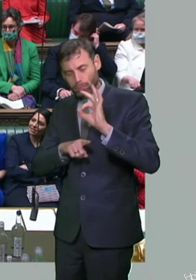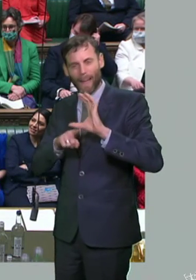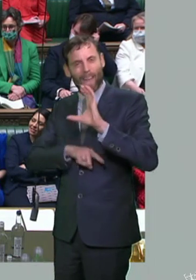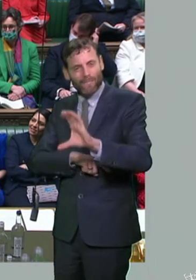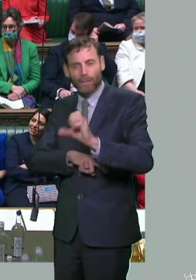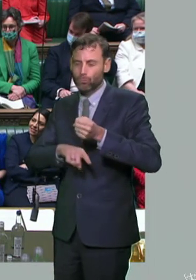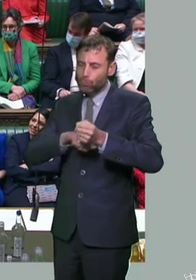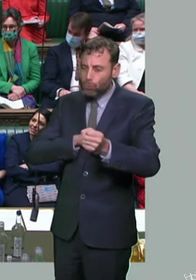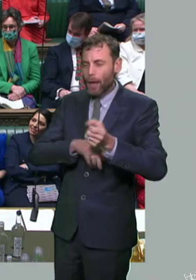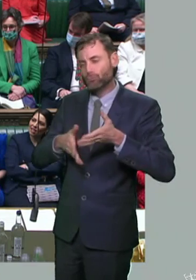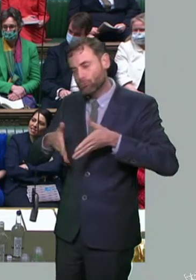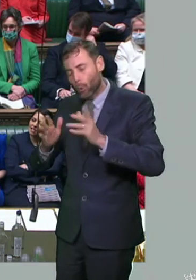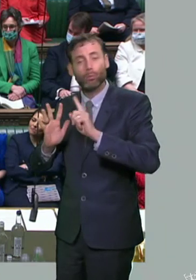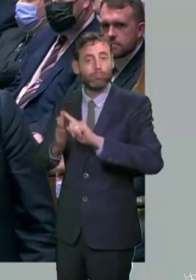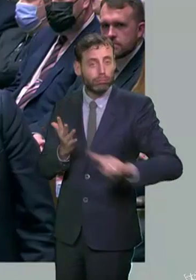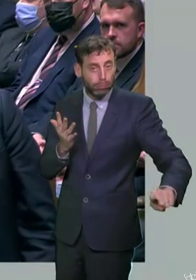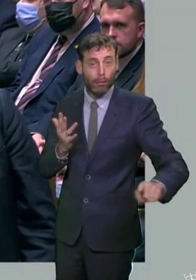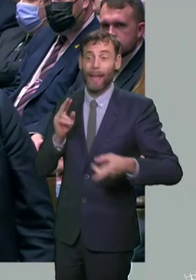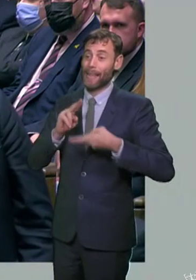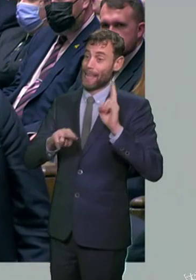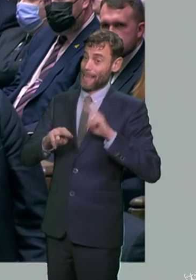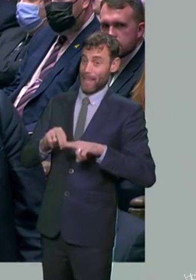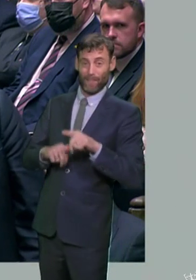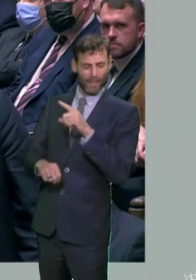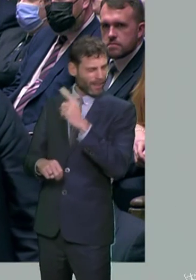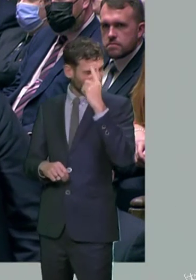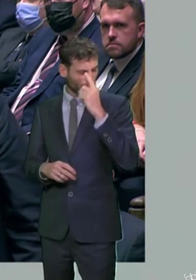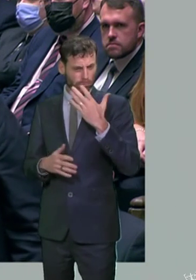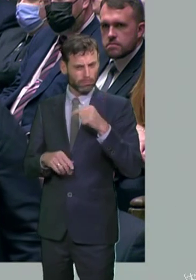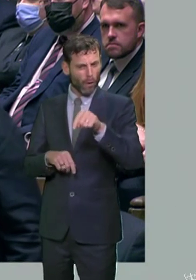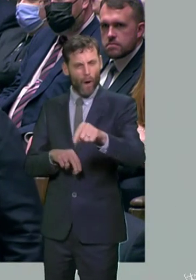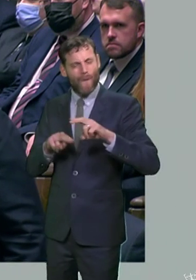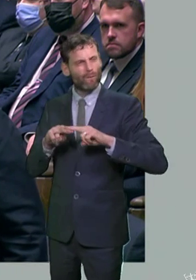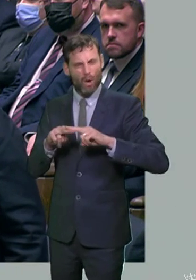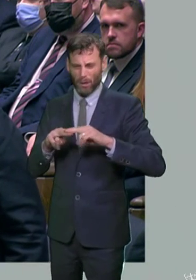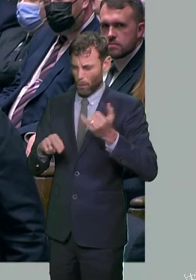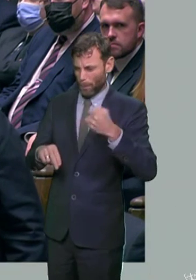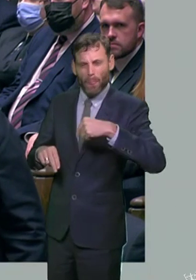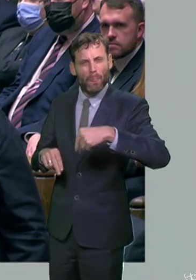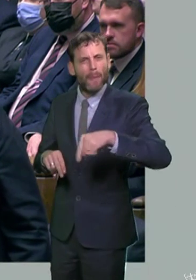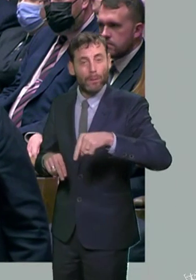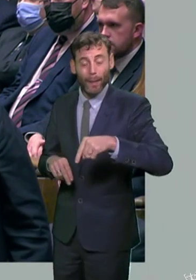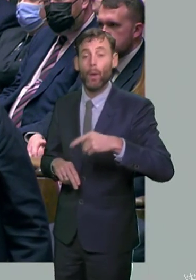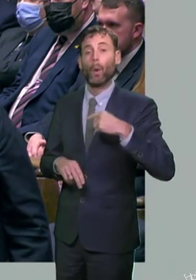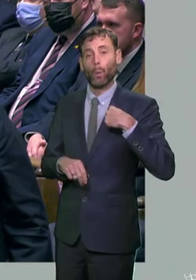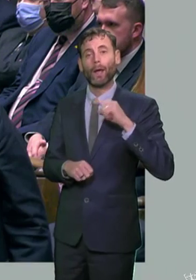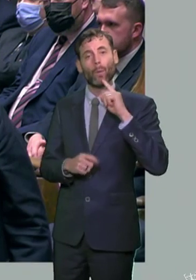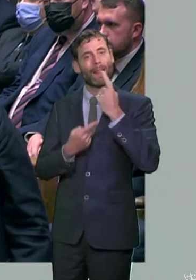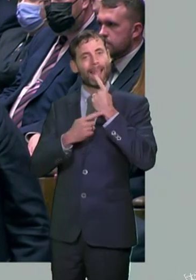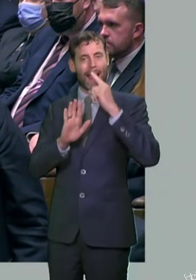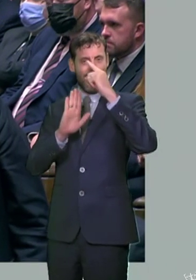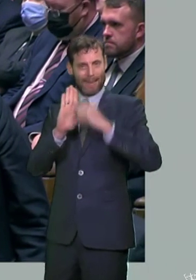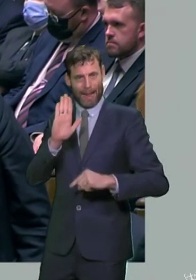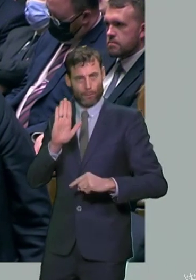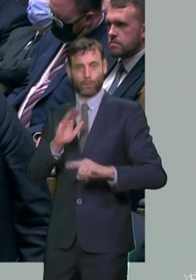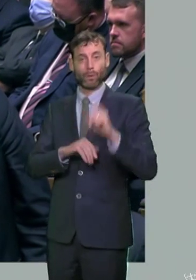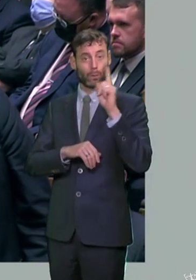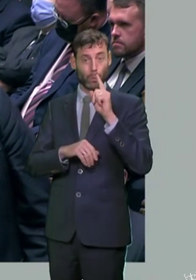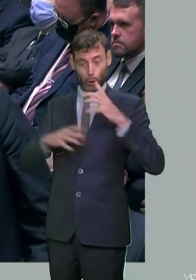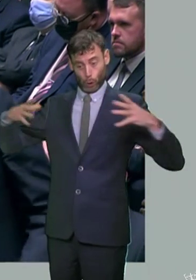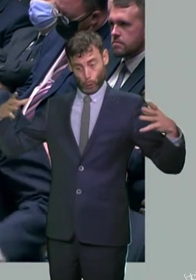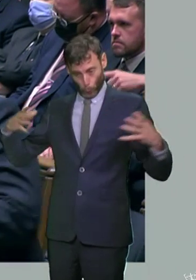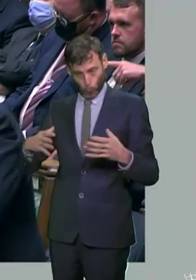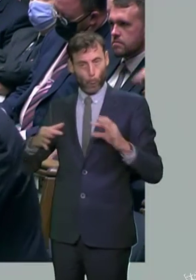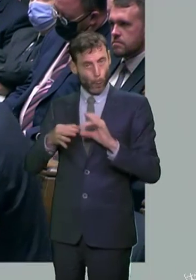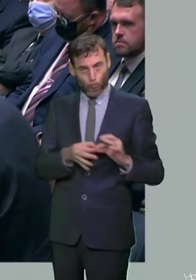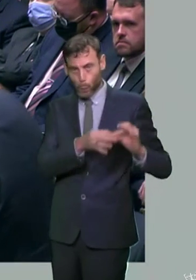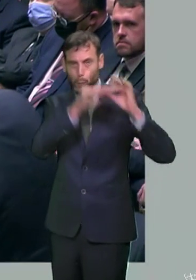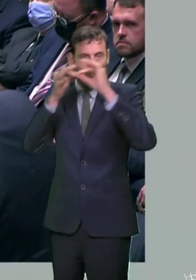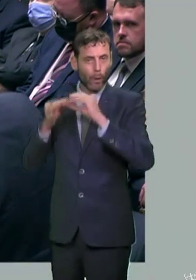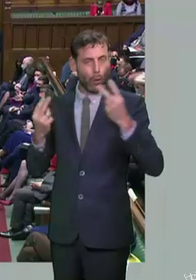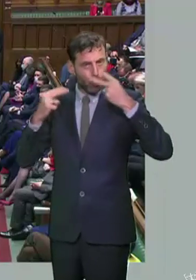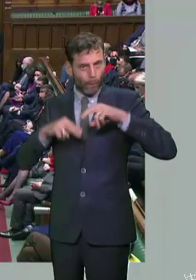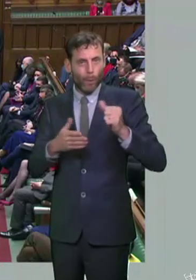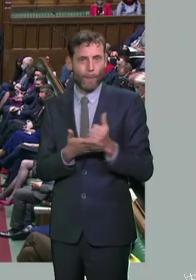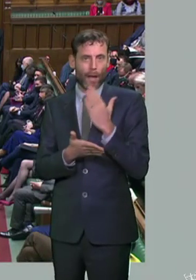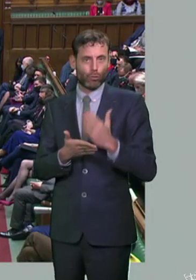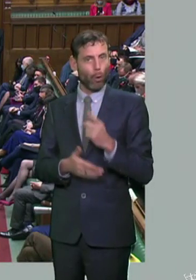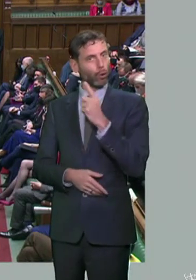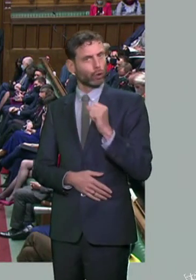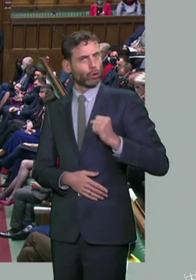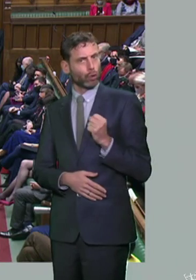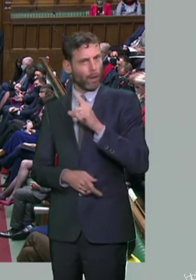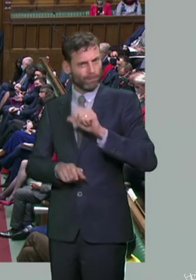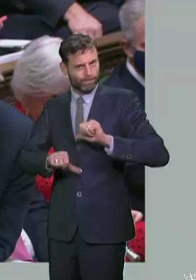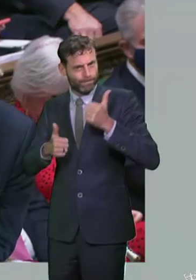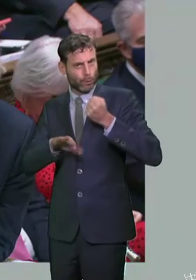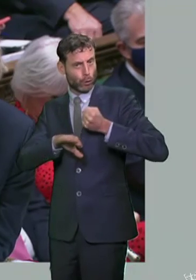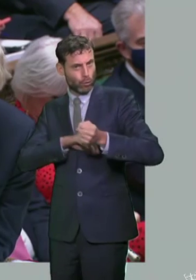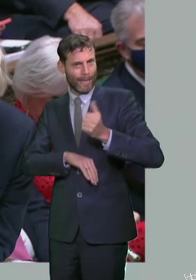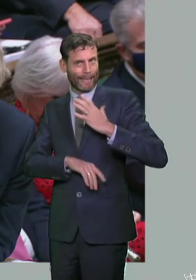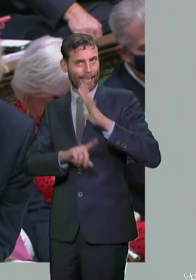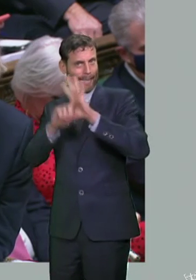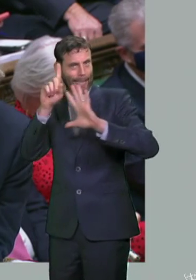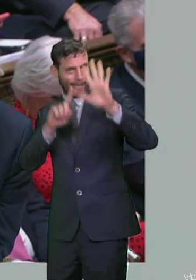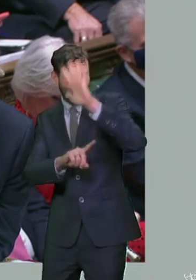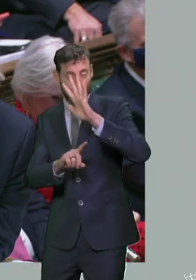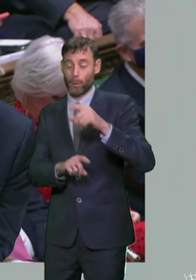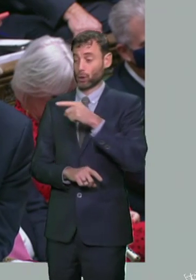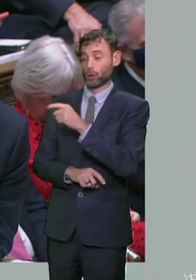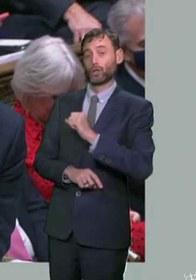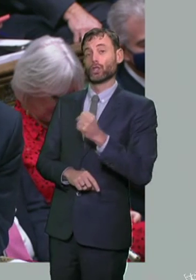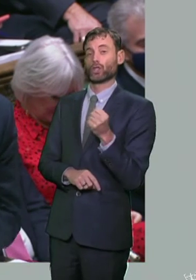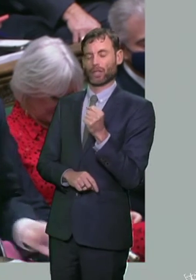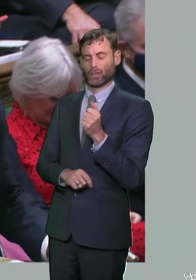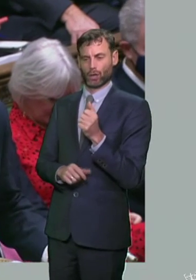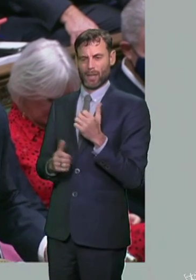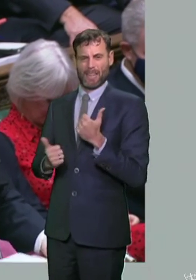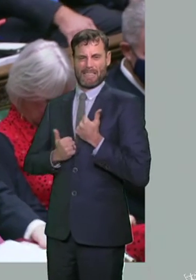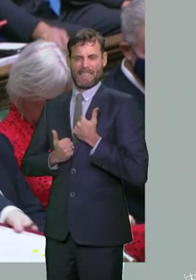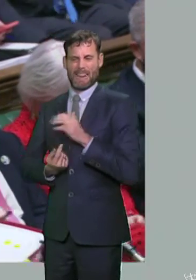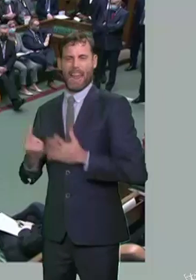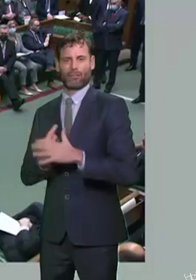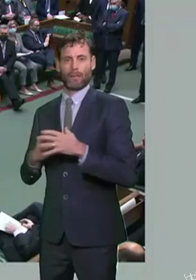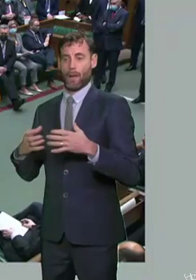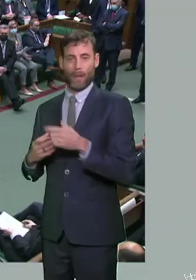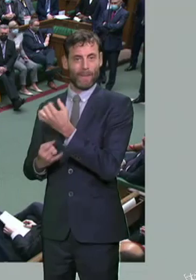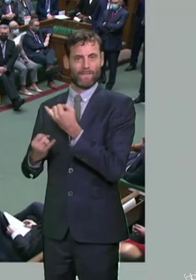I can tell him that if he waits until Friday, I think, or later this week, he will hear about what we will do with the Union connectivity review to ensure that the people of Scotland are served with the connections they need, which the Scottish nationalist party has totally failed to put in.